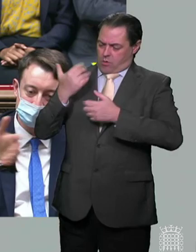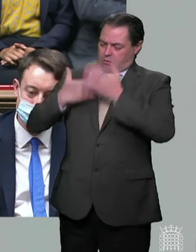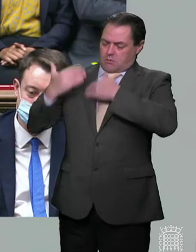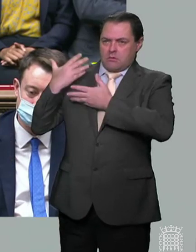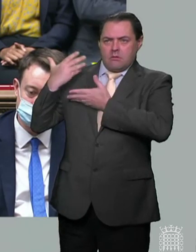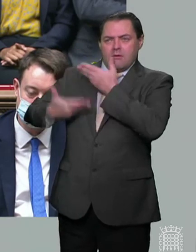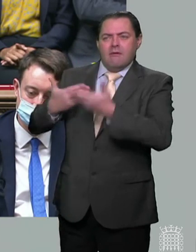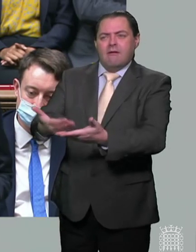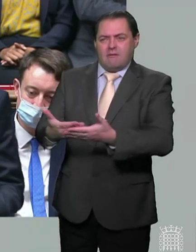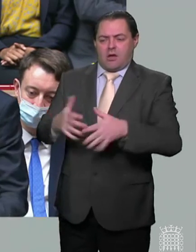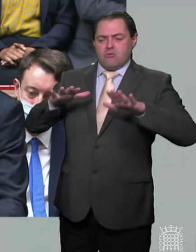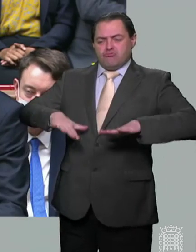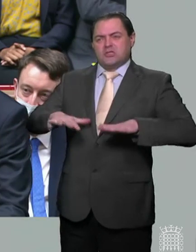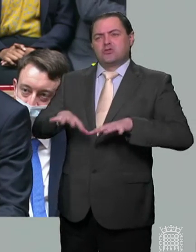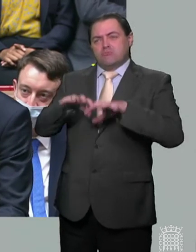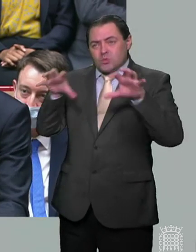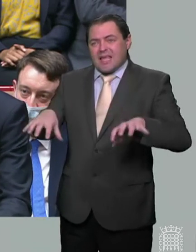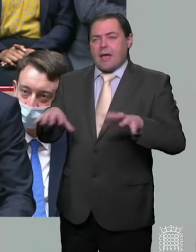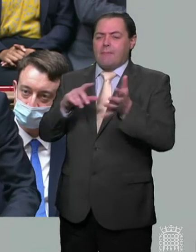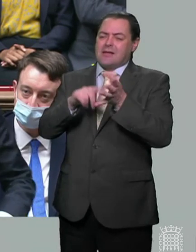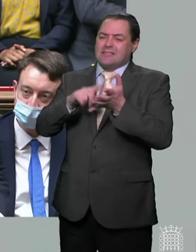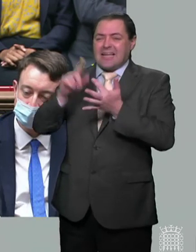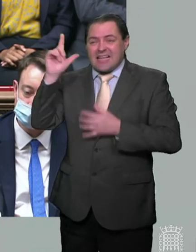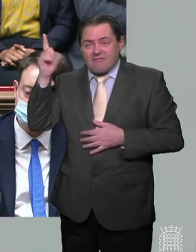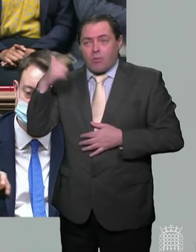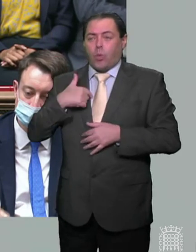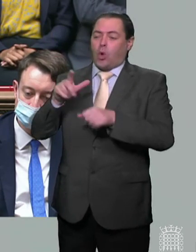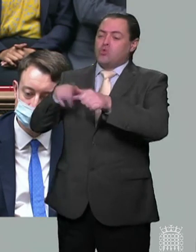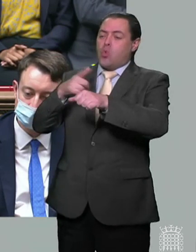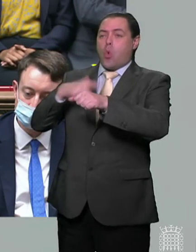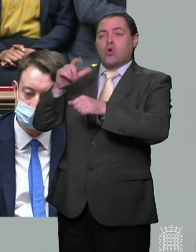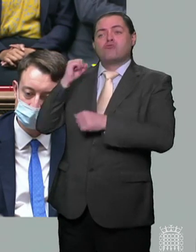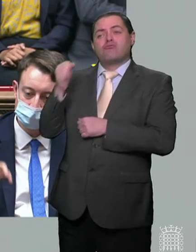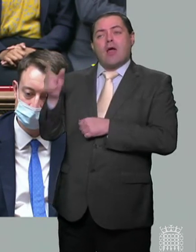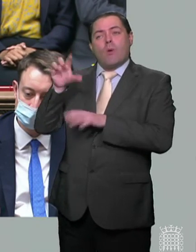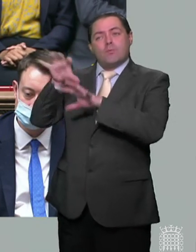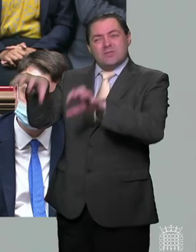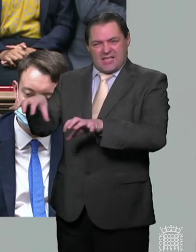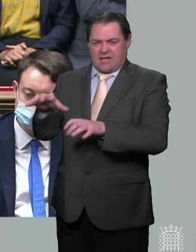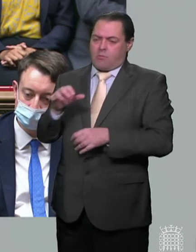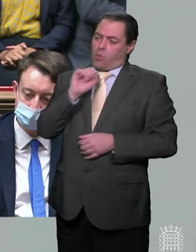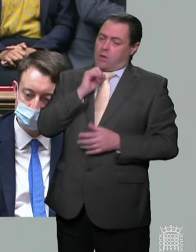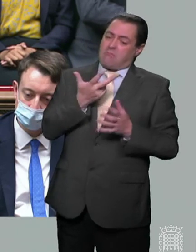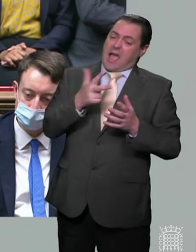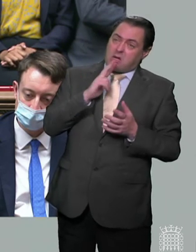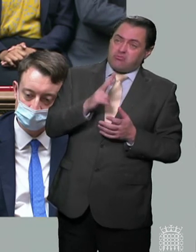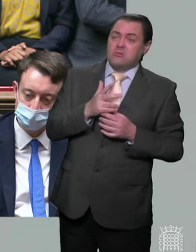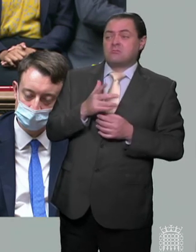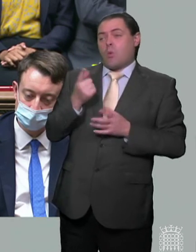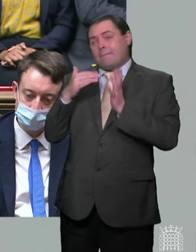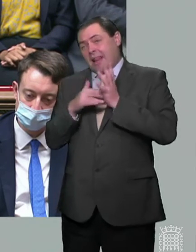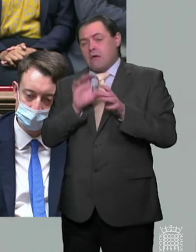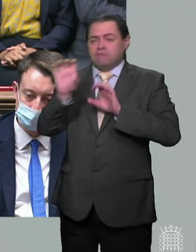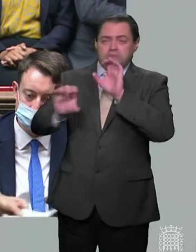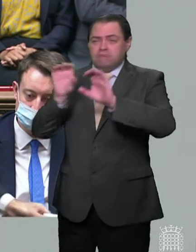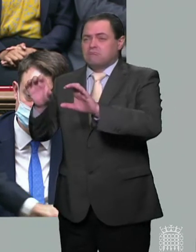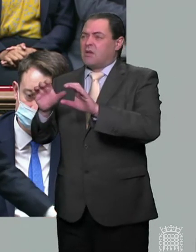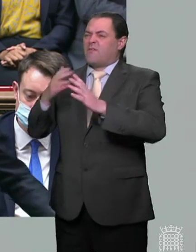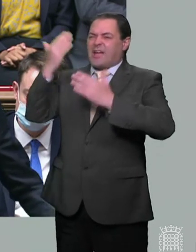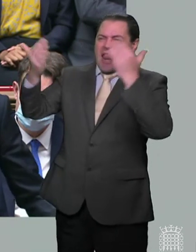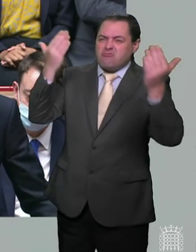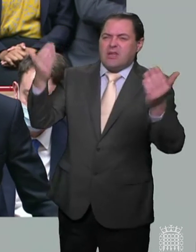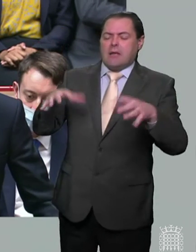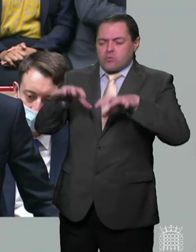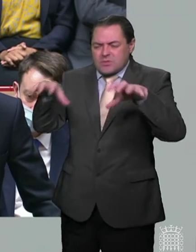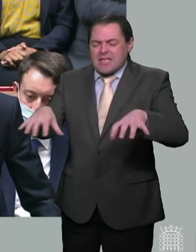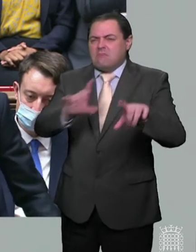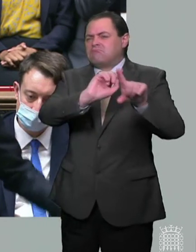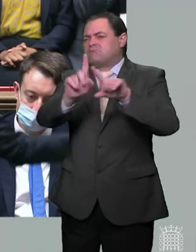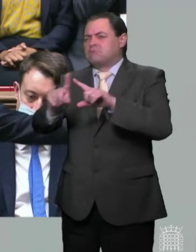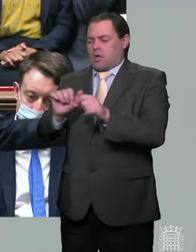The British Museum; Tate Liverpool; the York Railway Museum: we are investing £850 million to protect museums, galleries, libraries, and local culture.